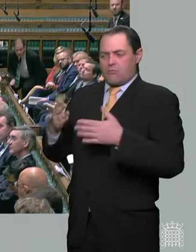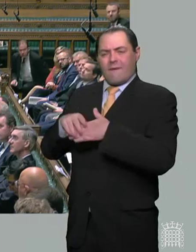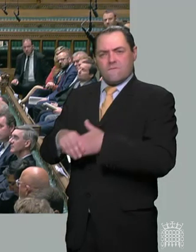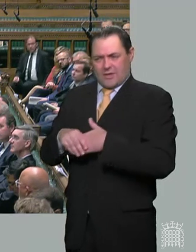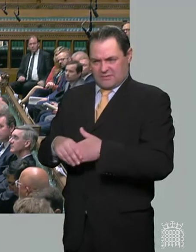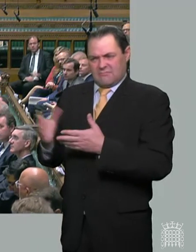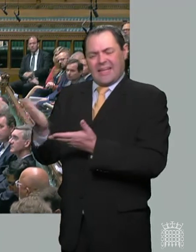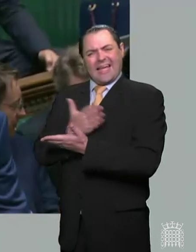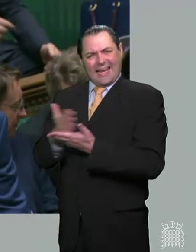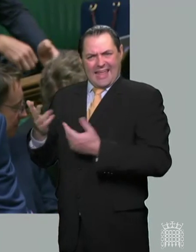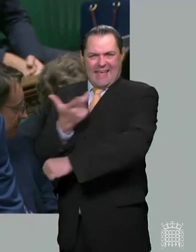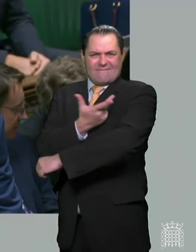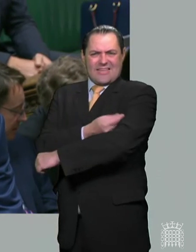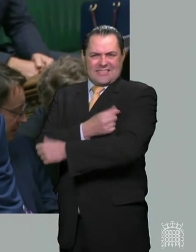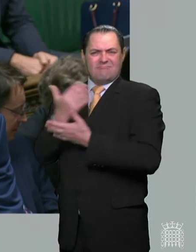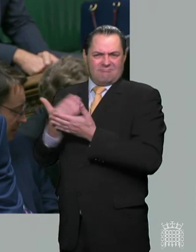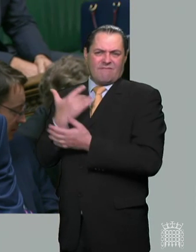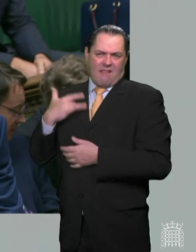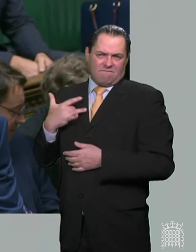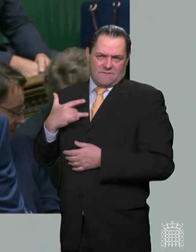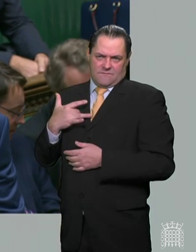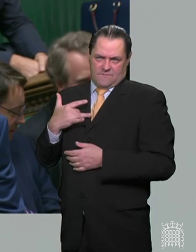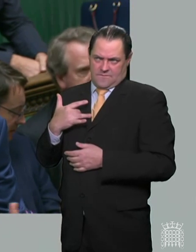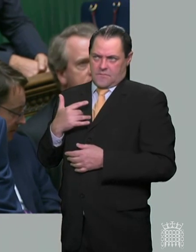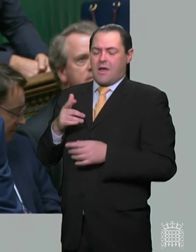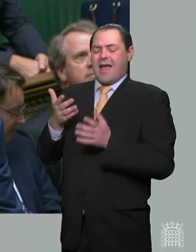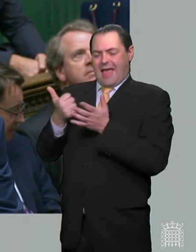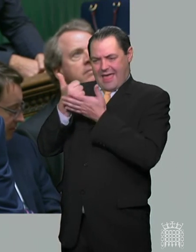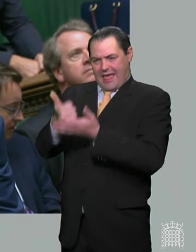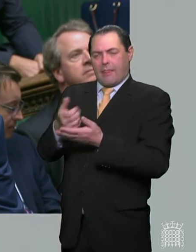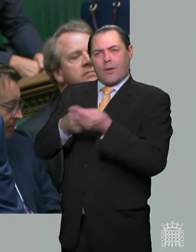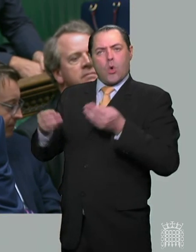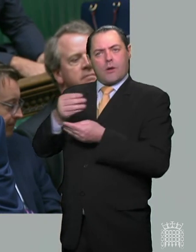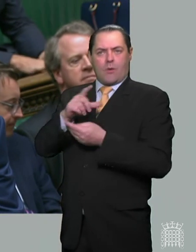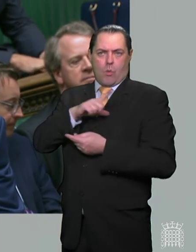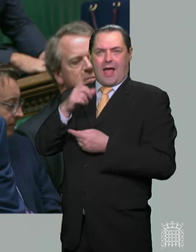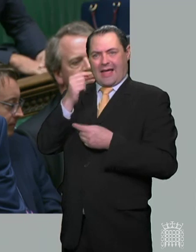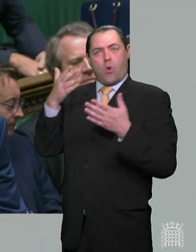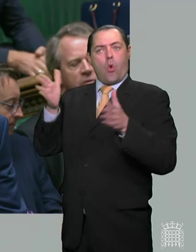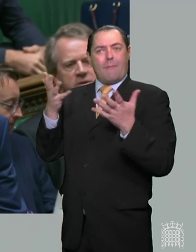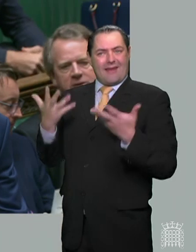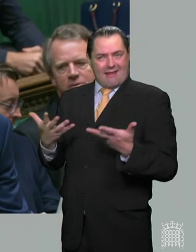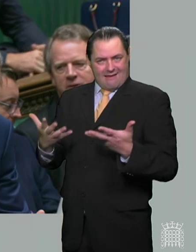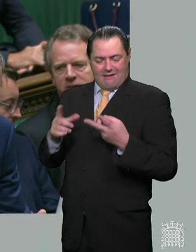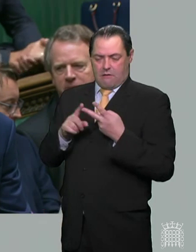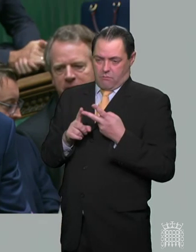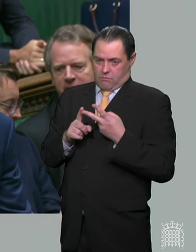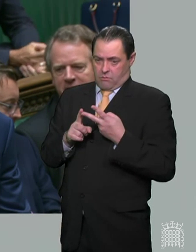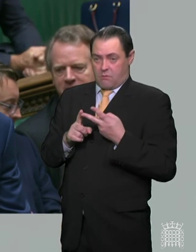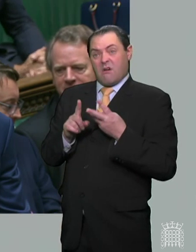We are very clear: vaccines are saving lives, and they are also boosting the economy because they have allowed us to open up.